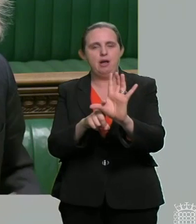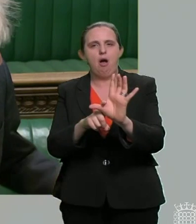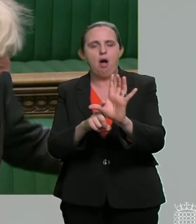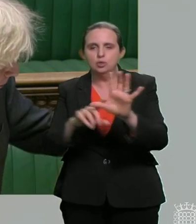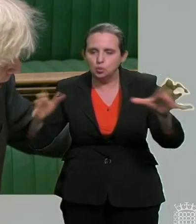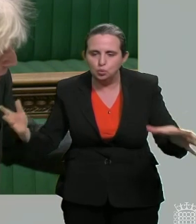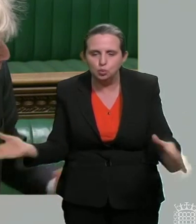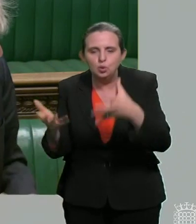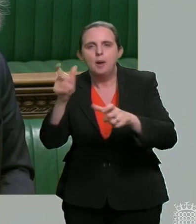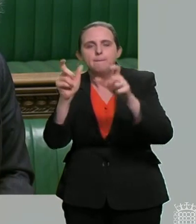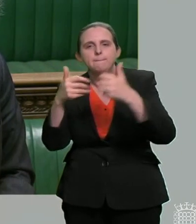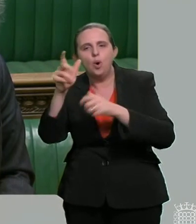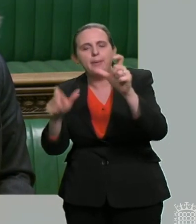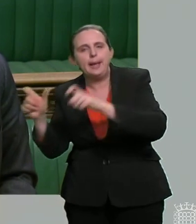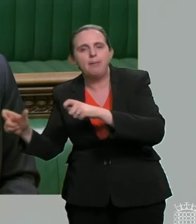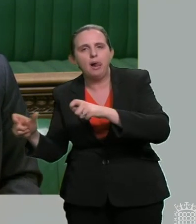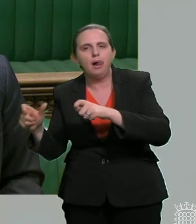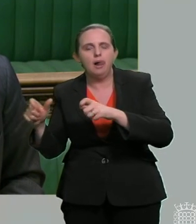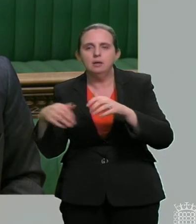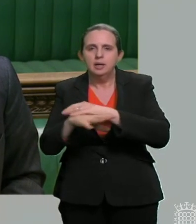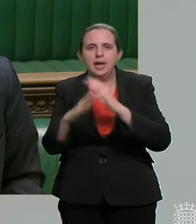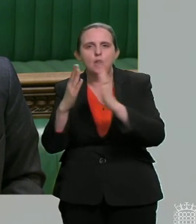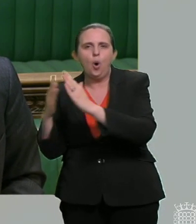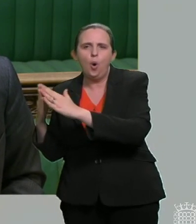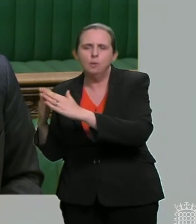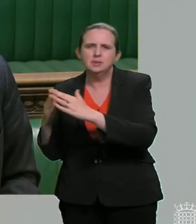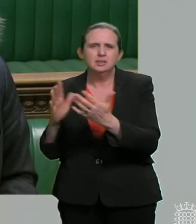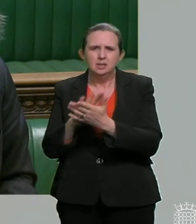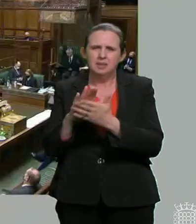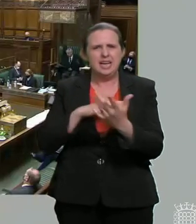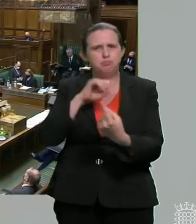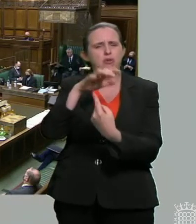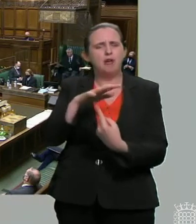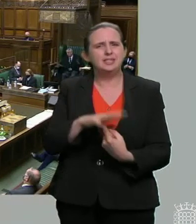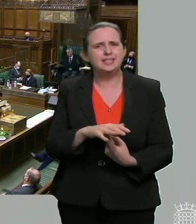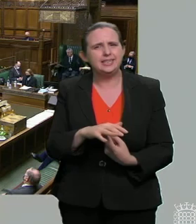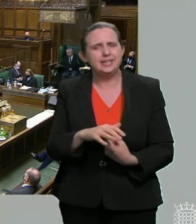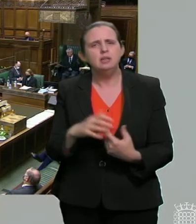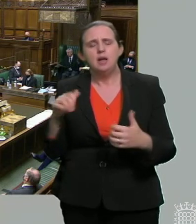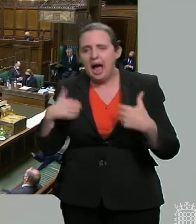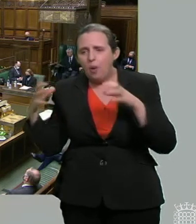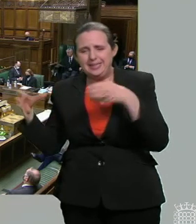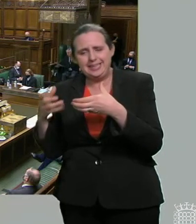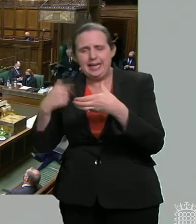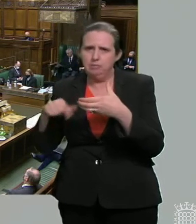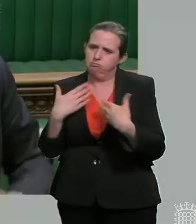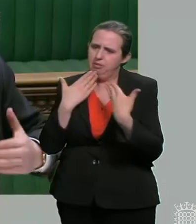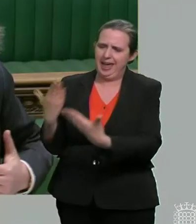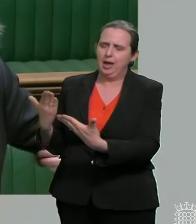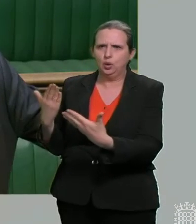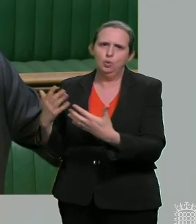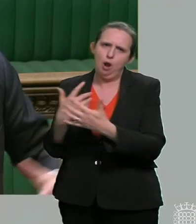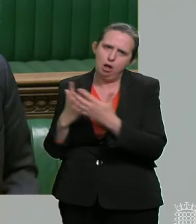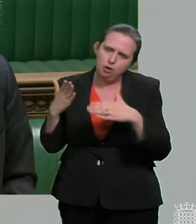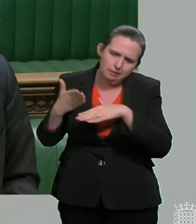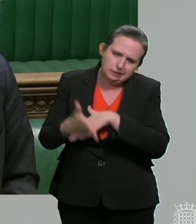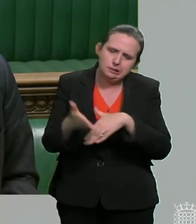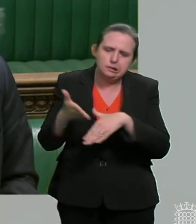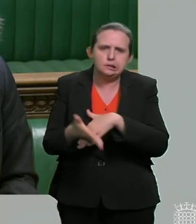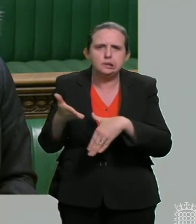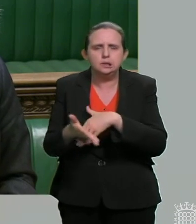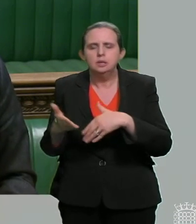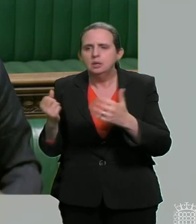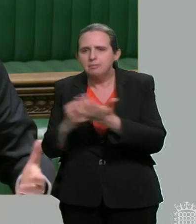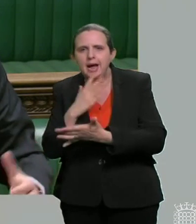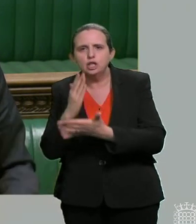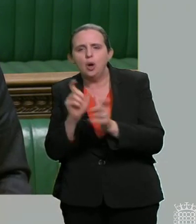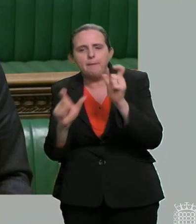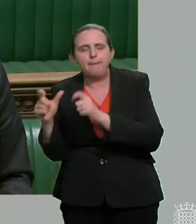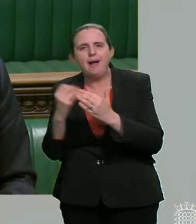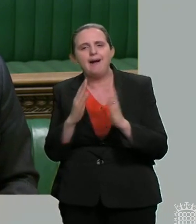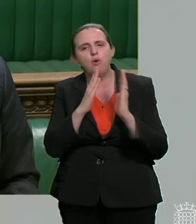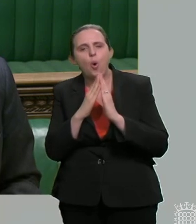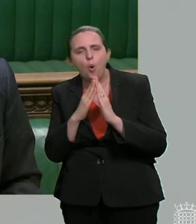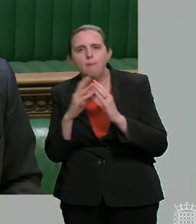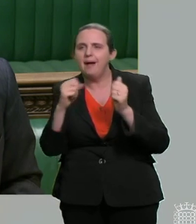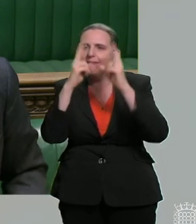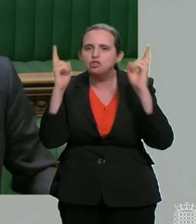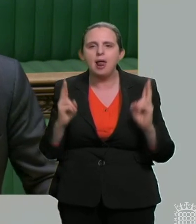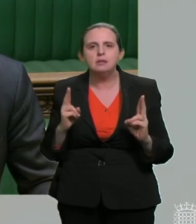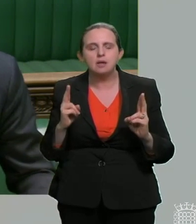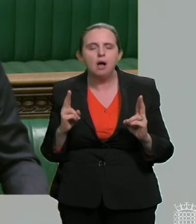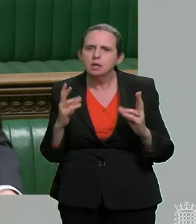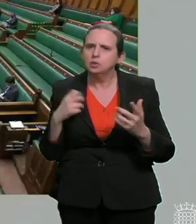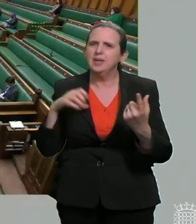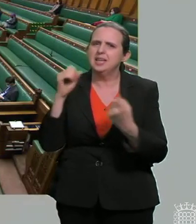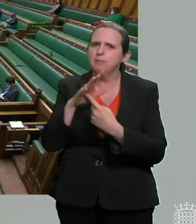I am grateful to my right honourable Friend the Secretary of State for Housing, Communities and Local Government for what he is doing and the various taskforces that are currently at work to prevent people from coming out on the streets again as we lift the restrictions.